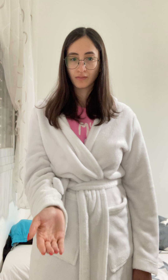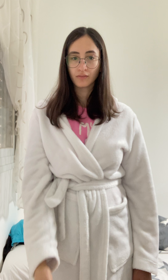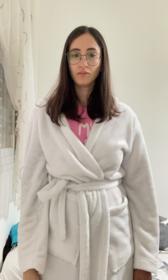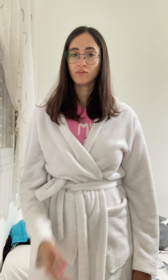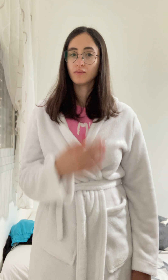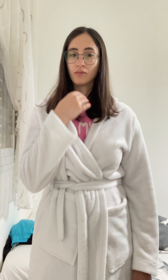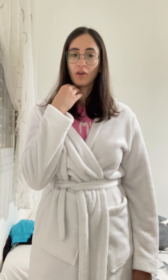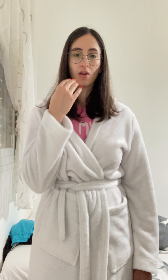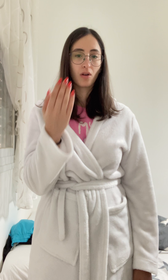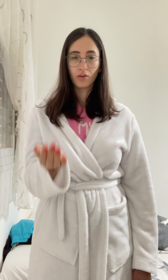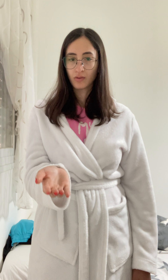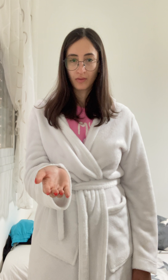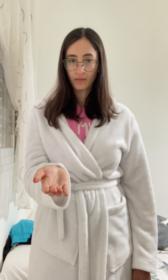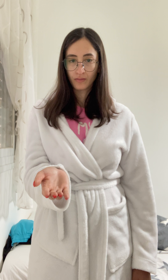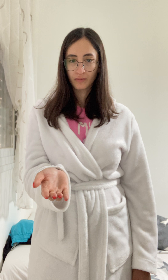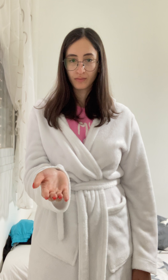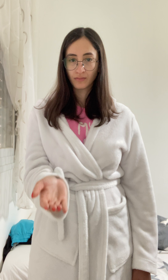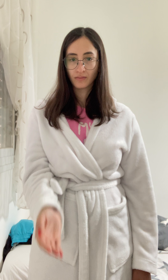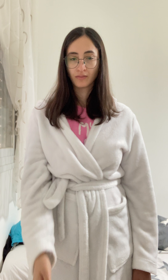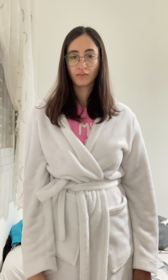לא טוב